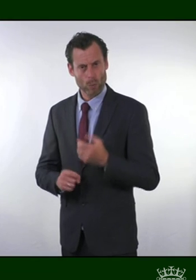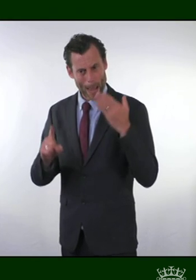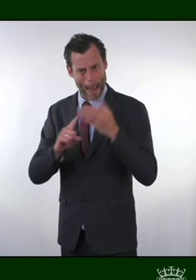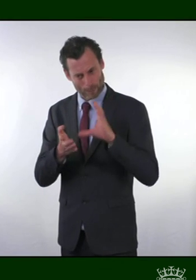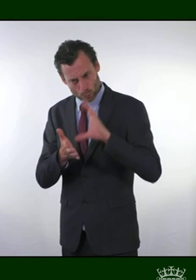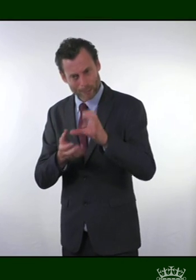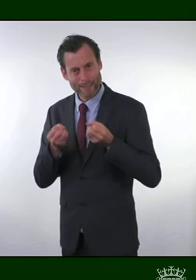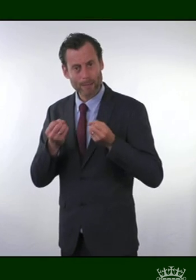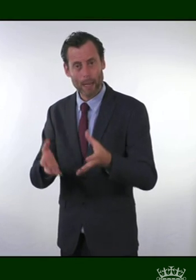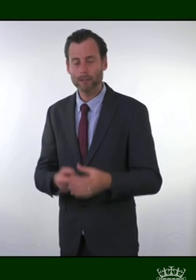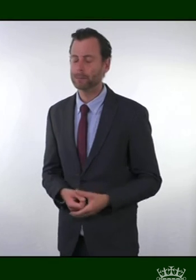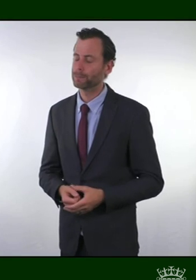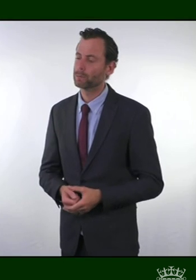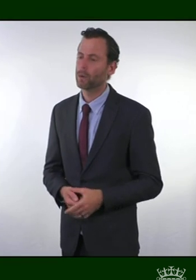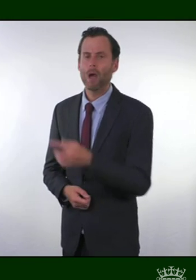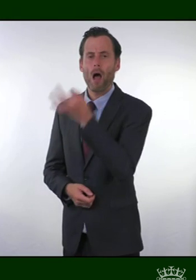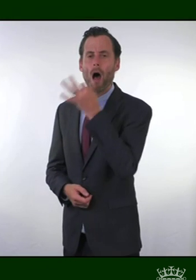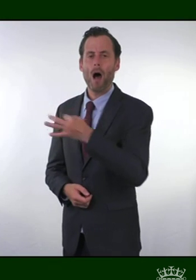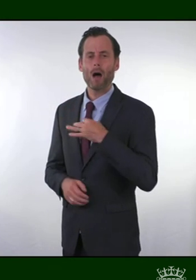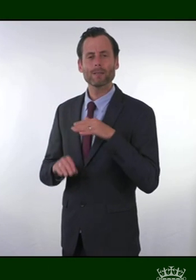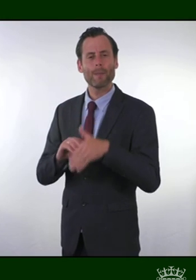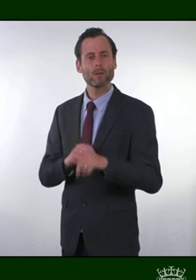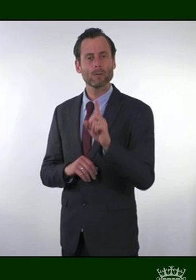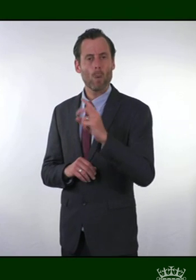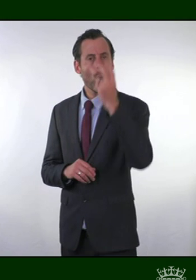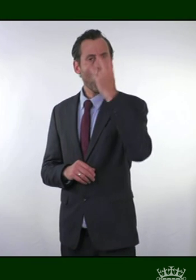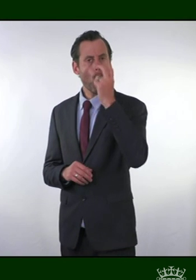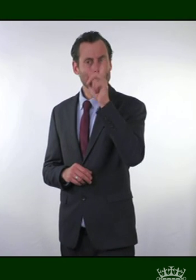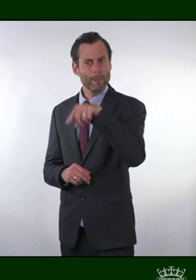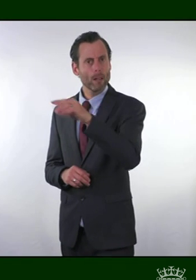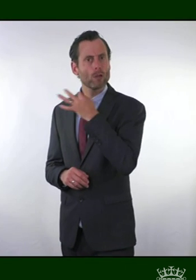The honourable Lady also asked about support for those who are older.